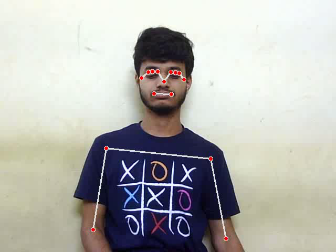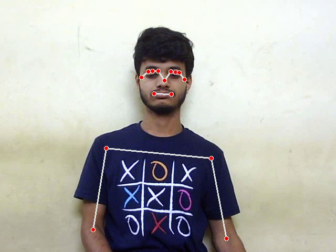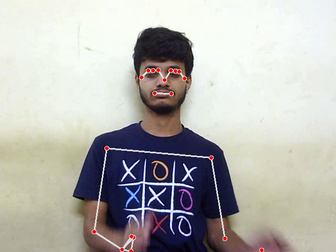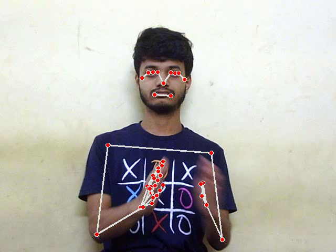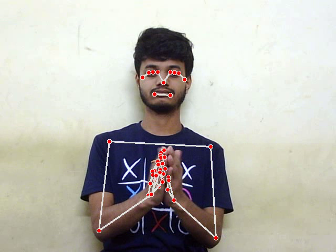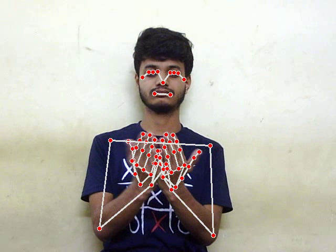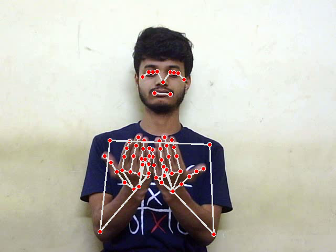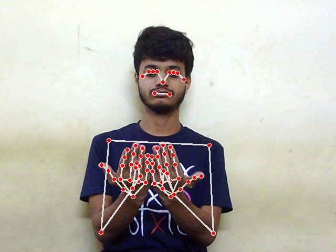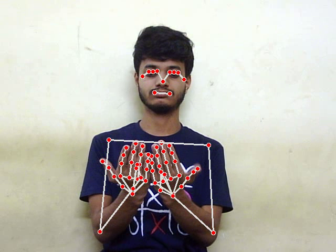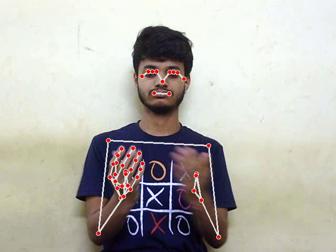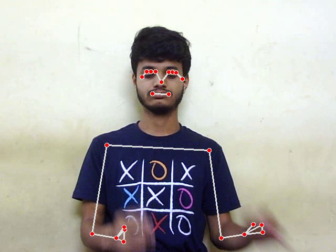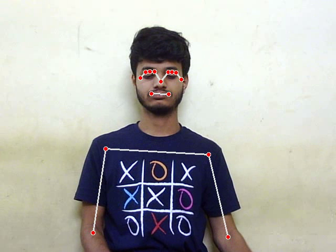book